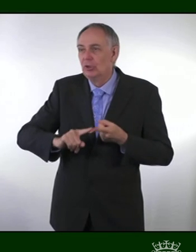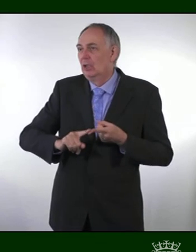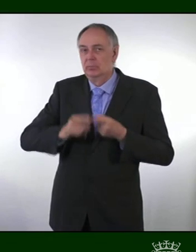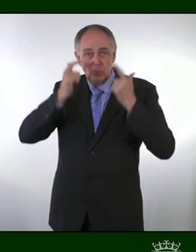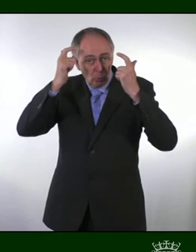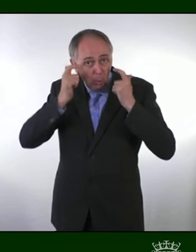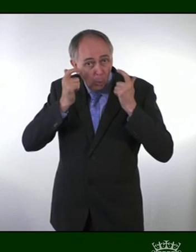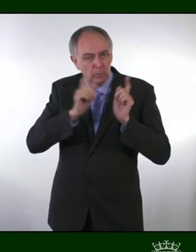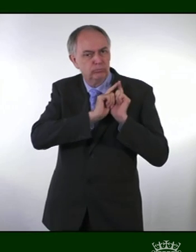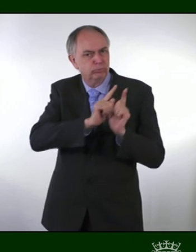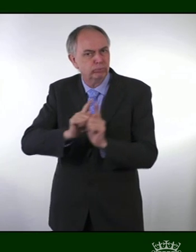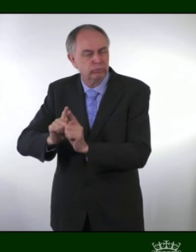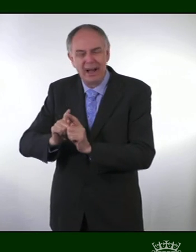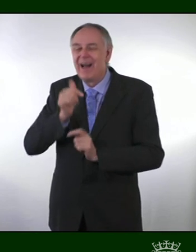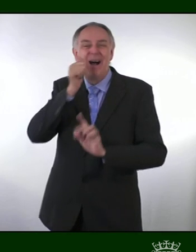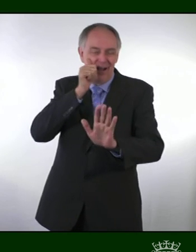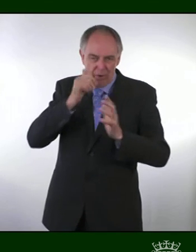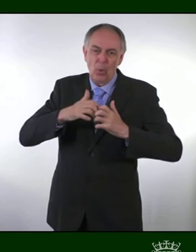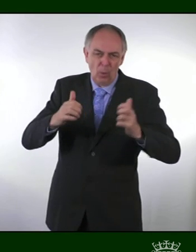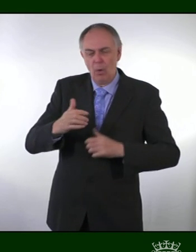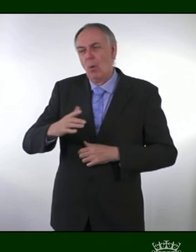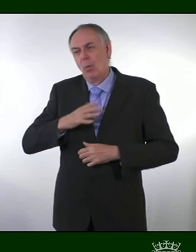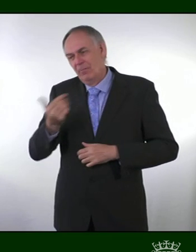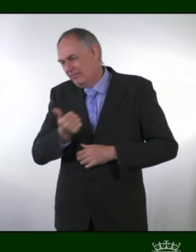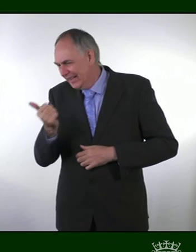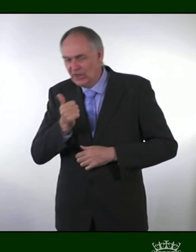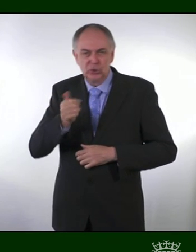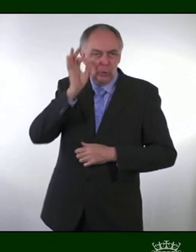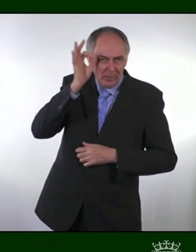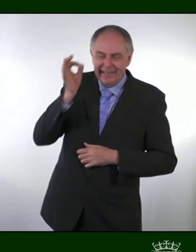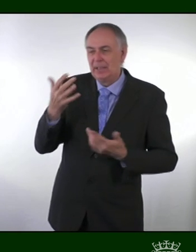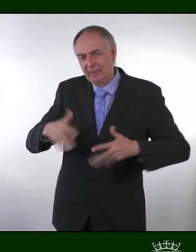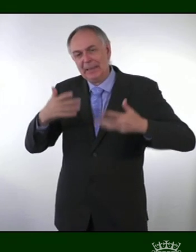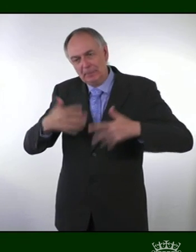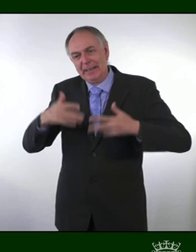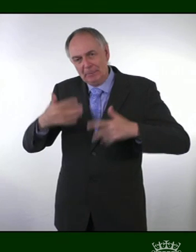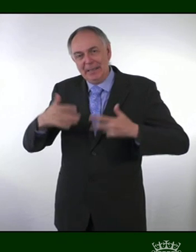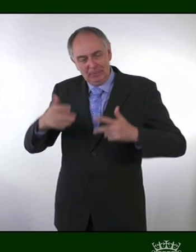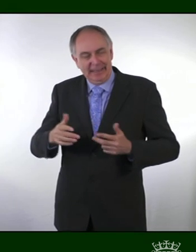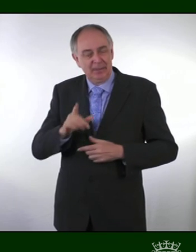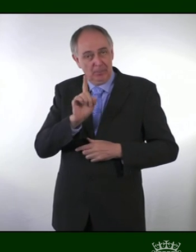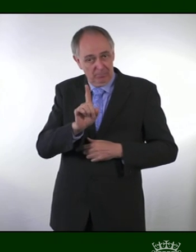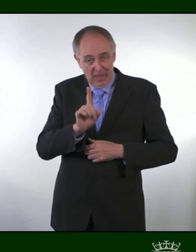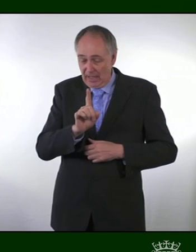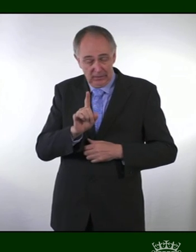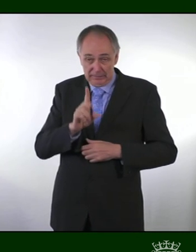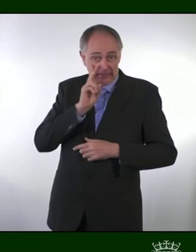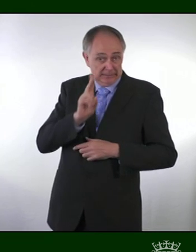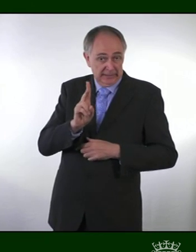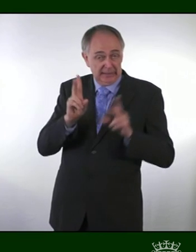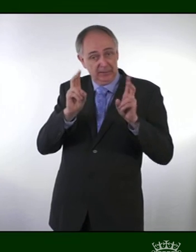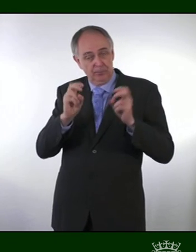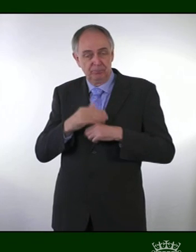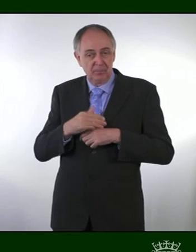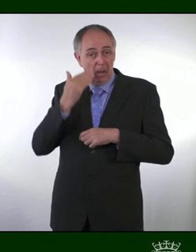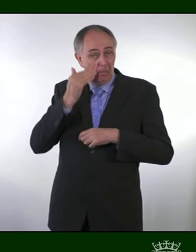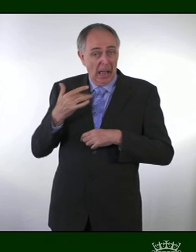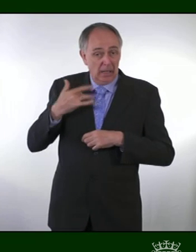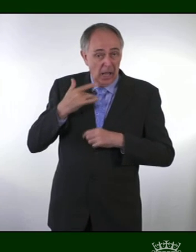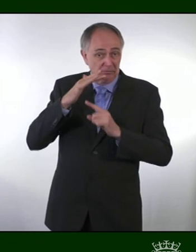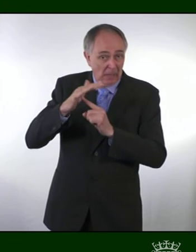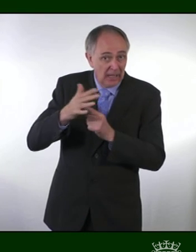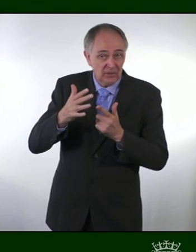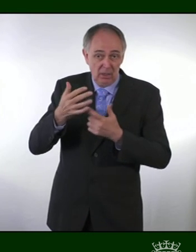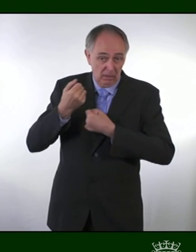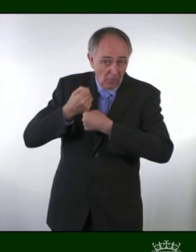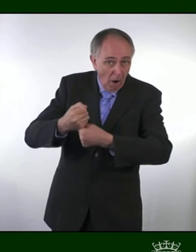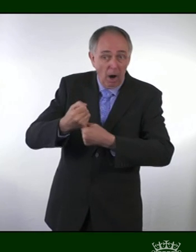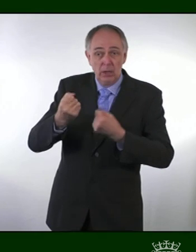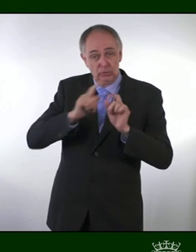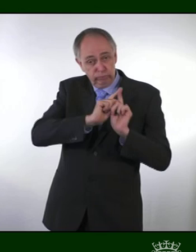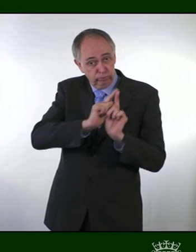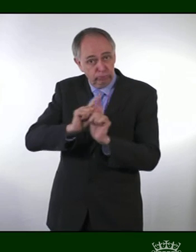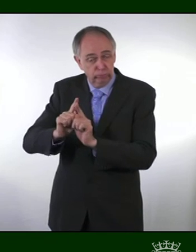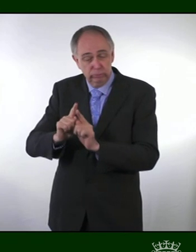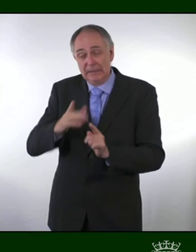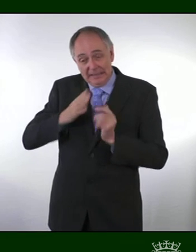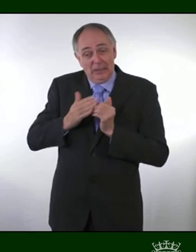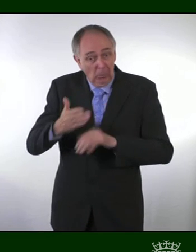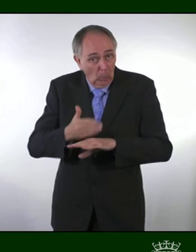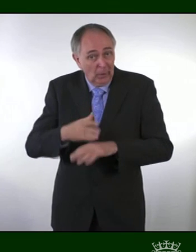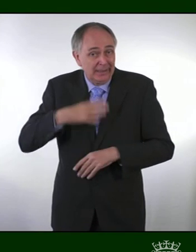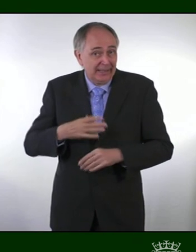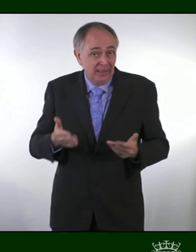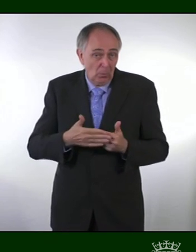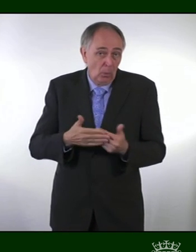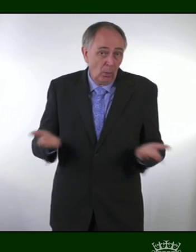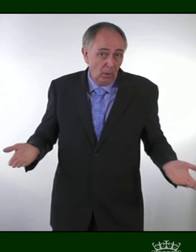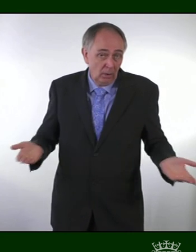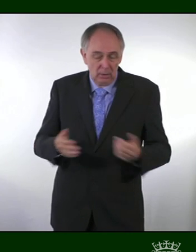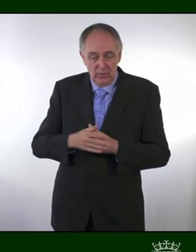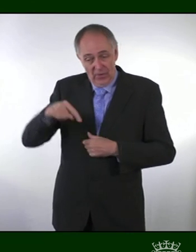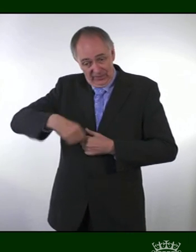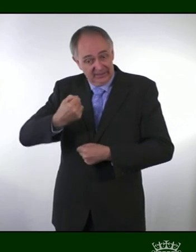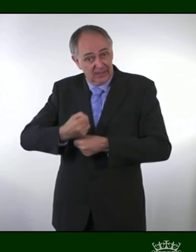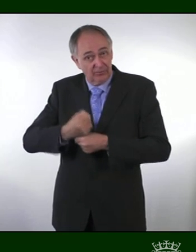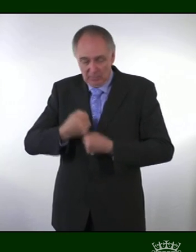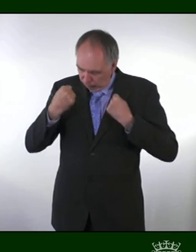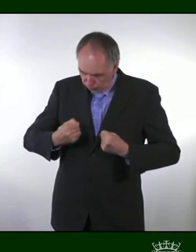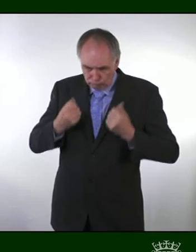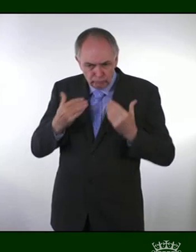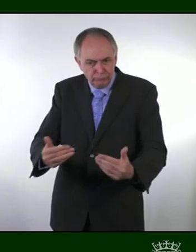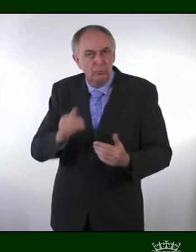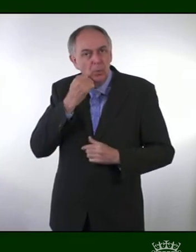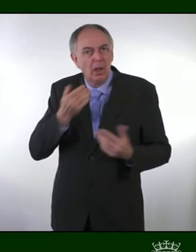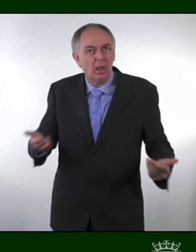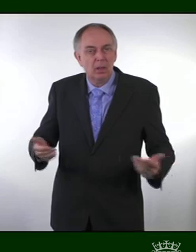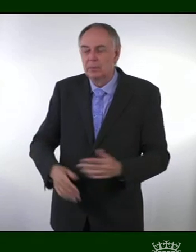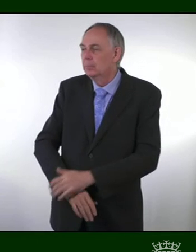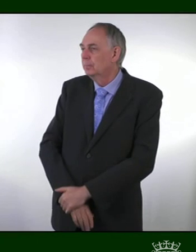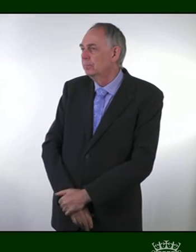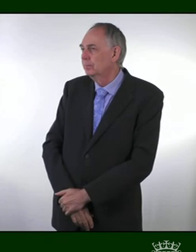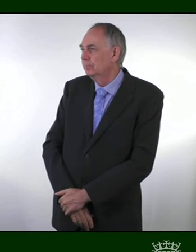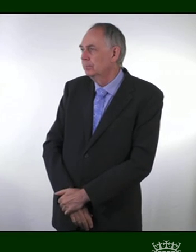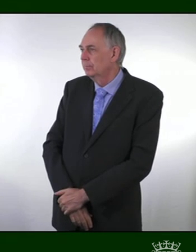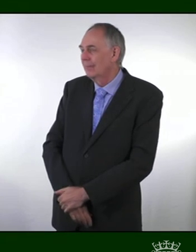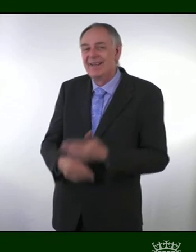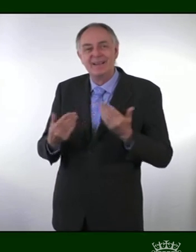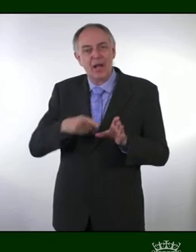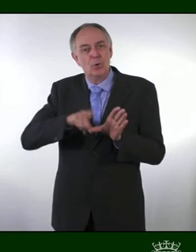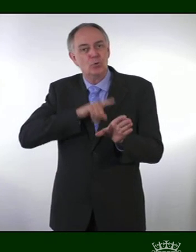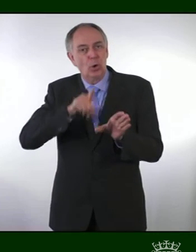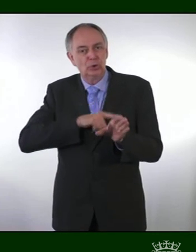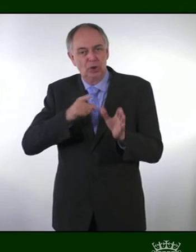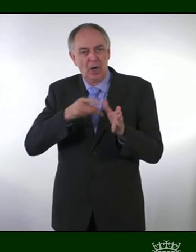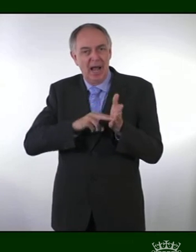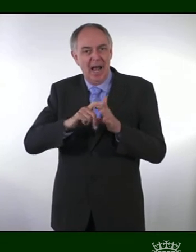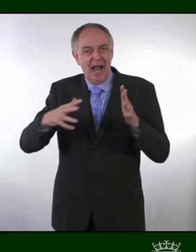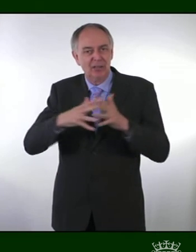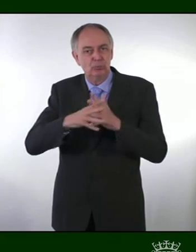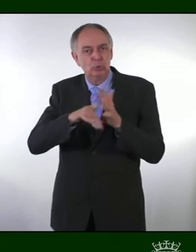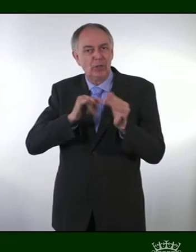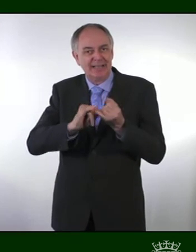I know that the House will say we have already had plenty of commissions and plenty of work, but it is clear from the Black Lives Matter march and all the representations we have had that more work needs to be done, and this Government are going to do it.